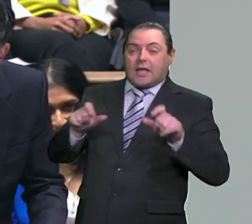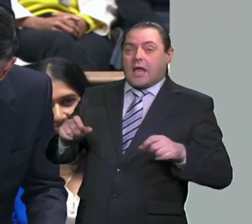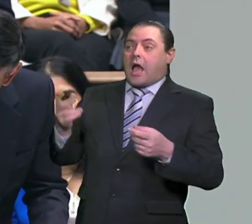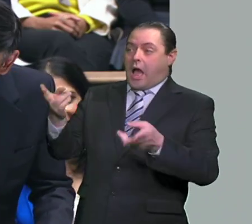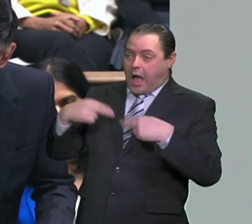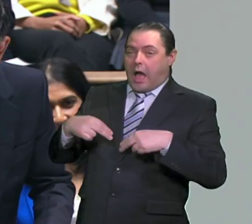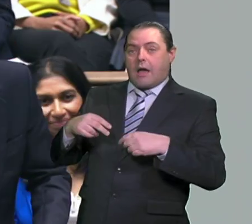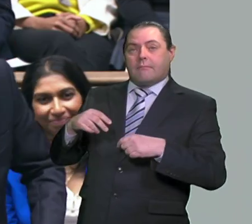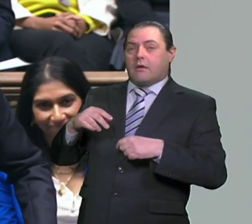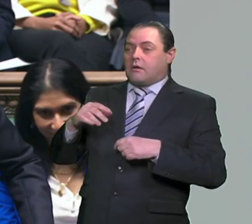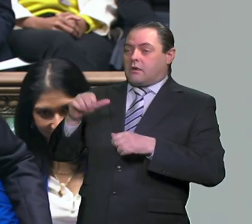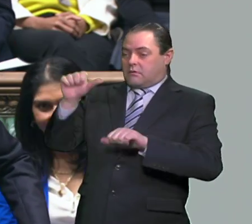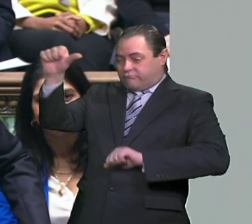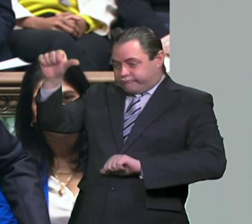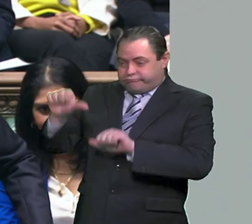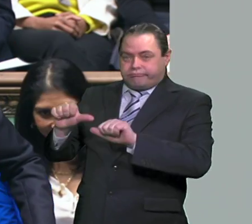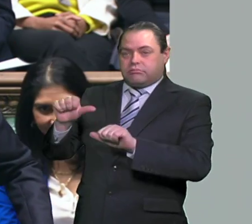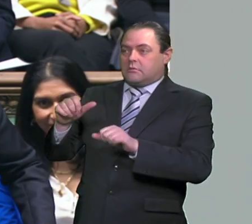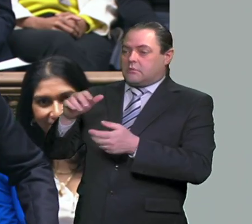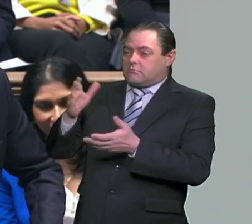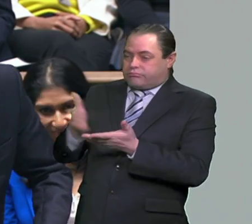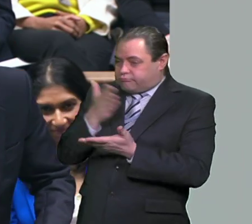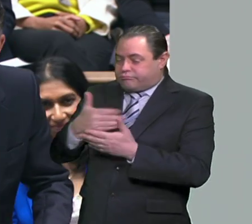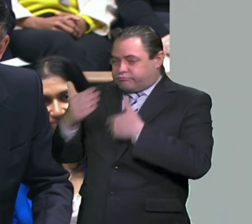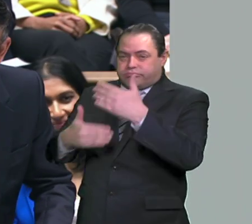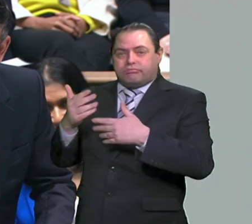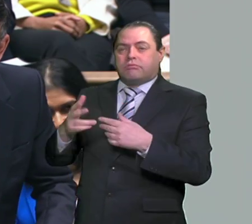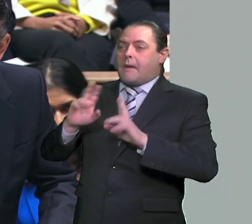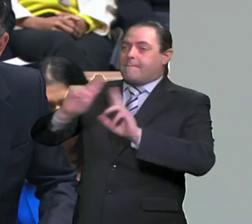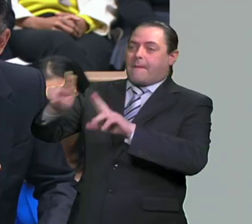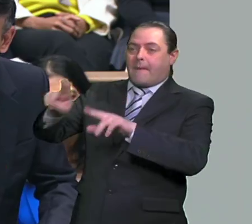The backlog is down. The number of returns agreements is up.